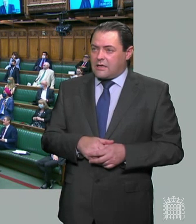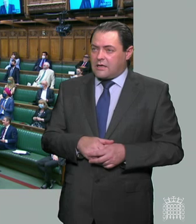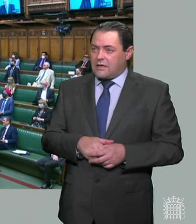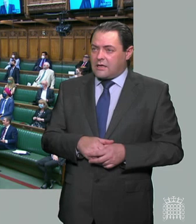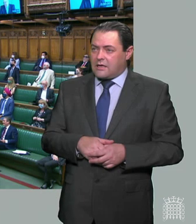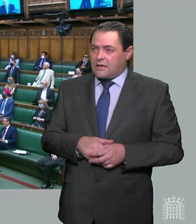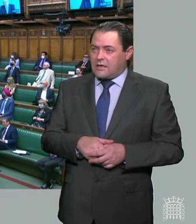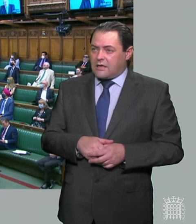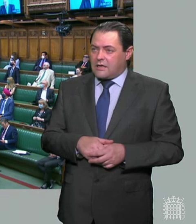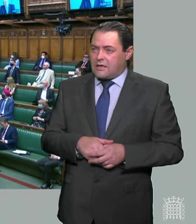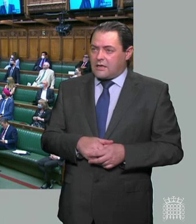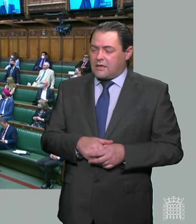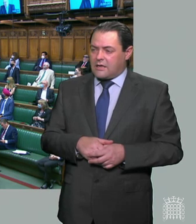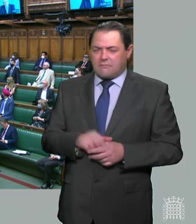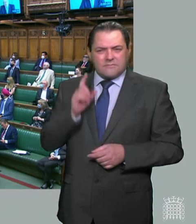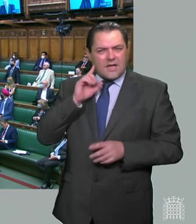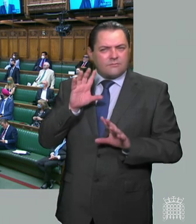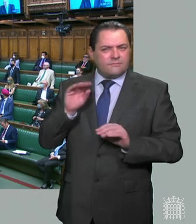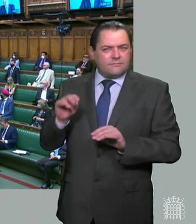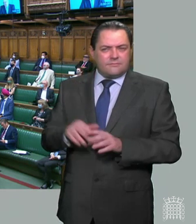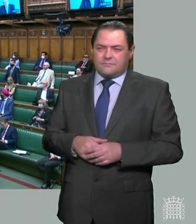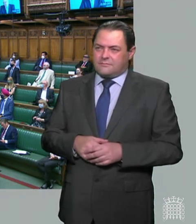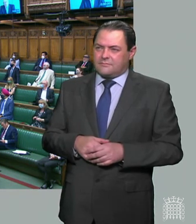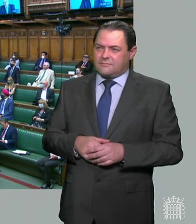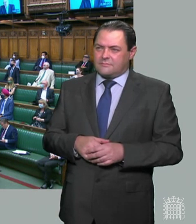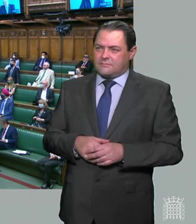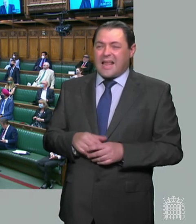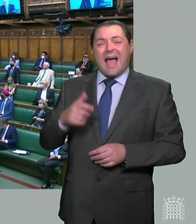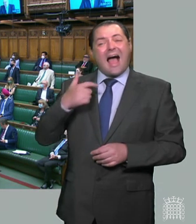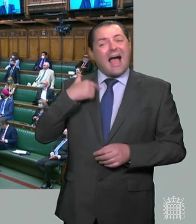Prime Minister, I can hear you quite well.